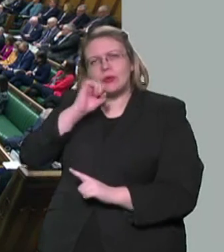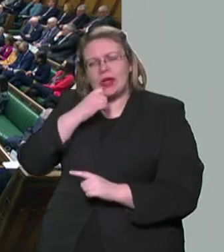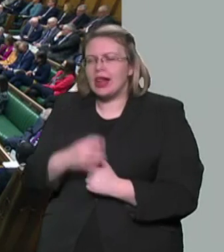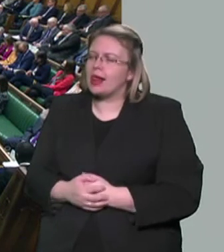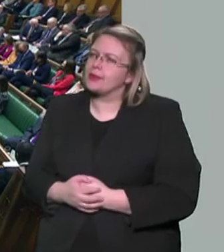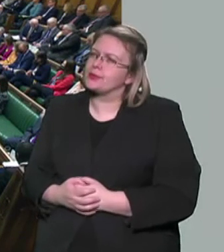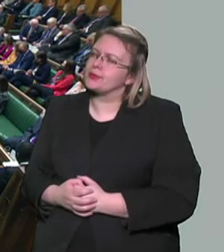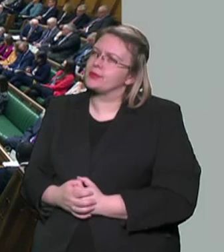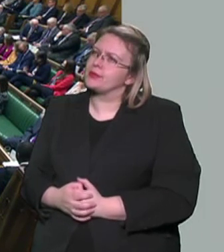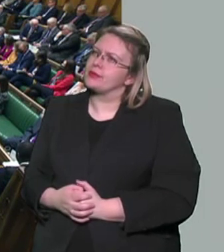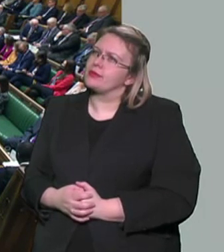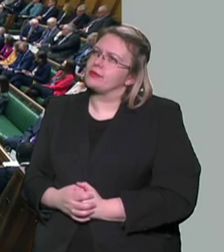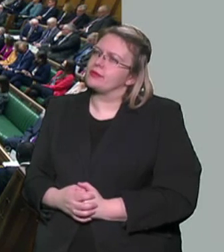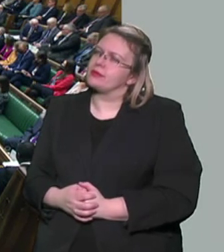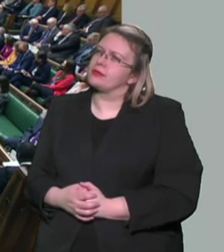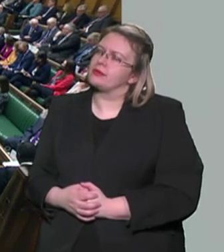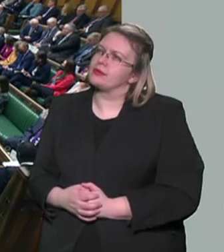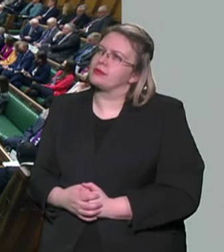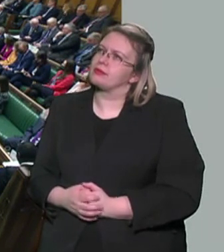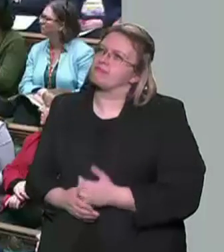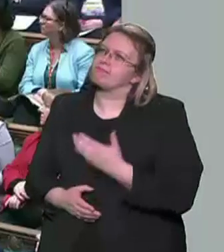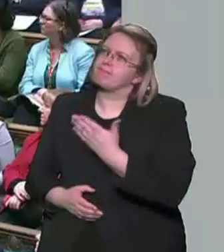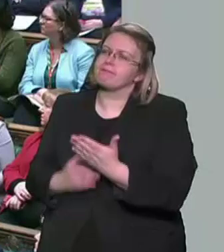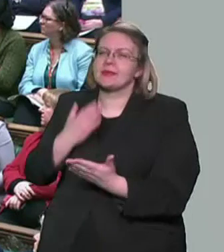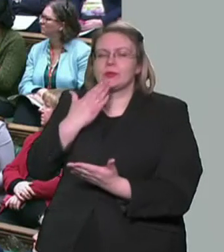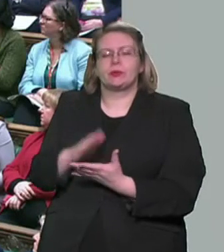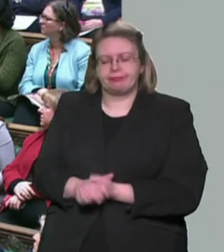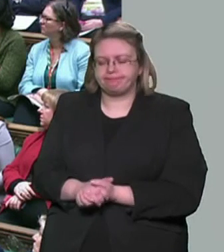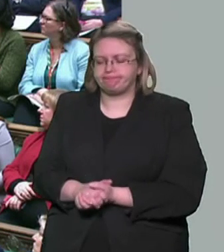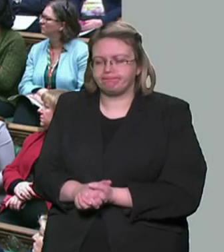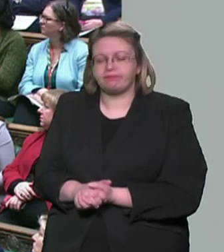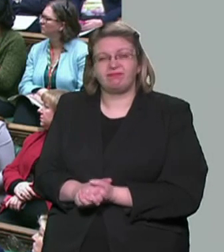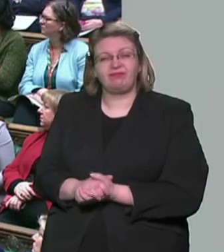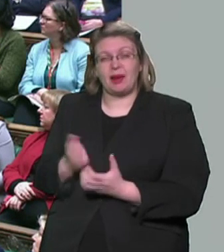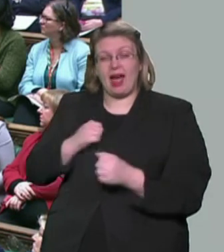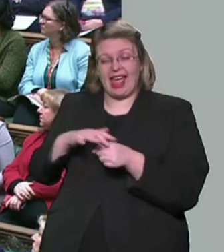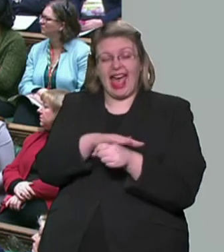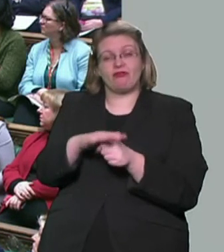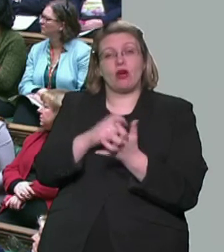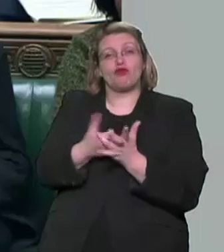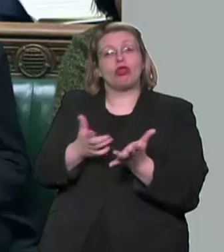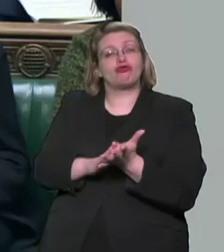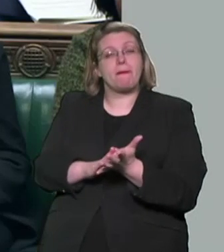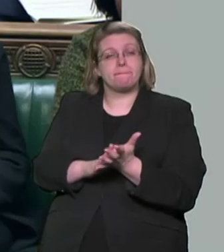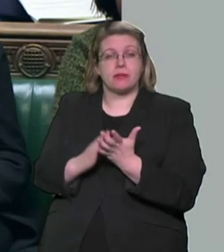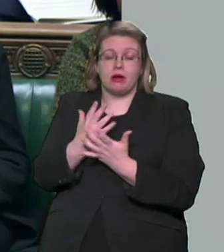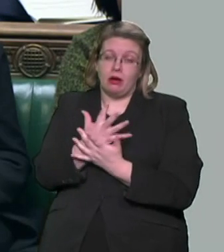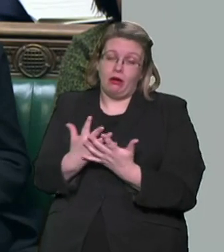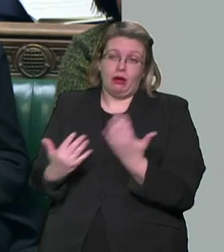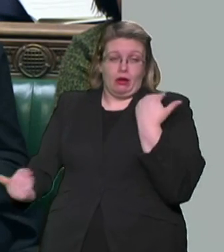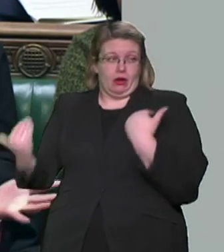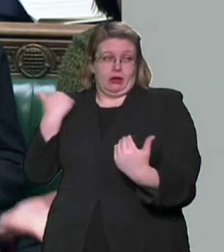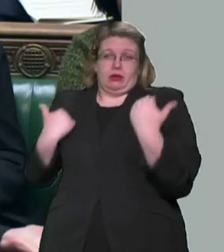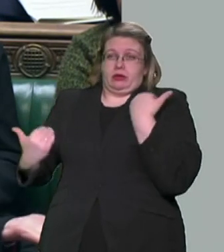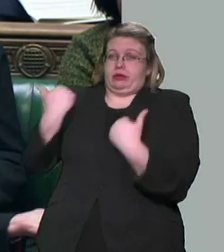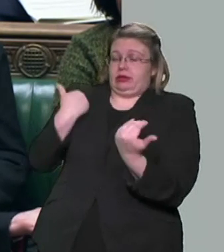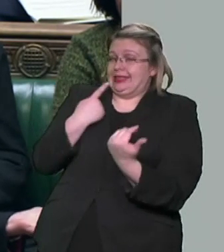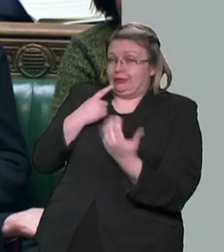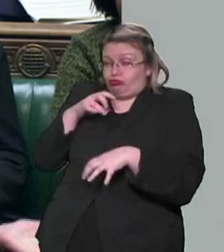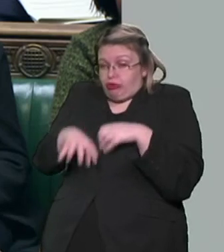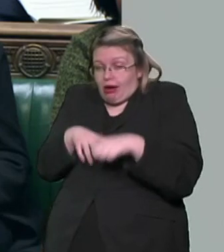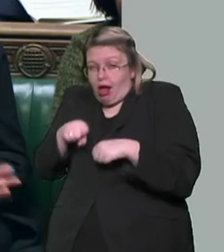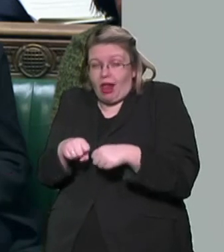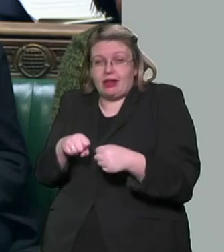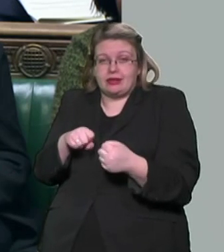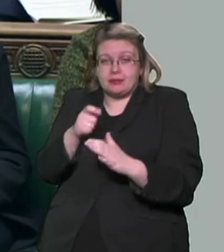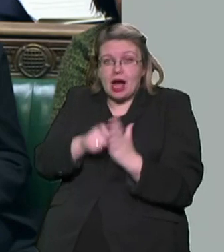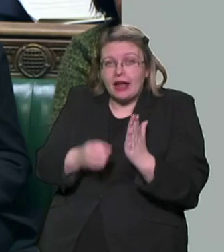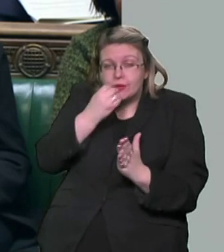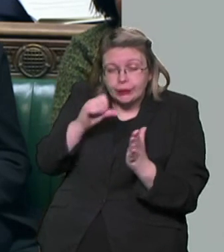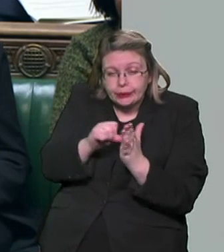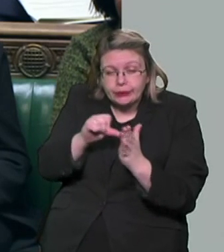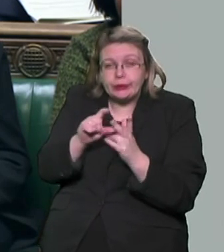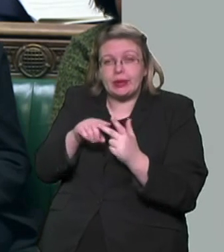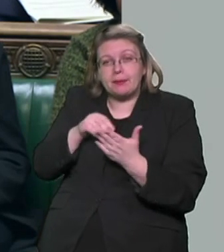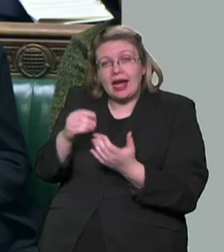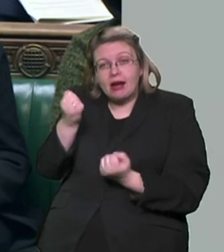Prime Minister, every day I hear from more and more of my Rotherham constituents who are struggling to put food on the table, to keep their lights on and to fuel their cars.